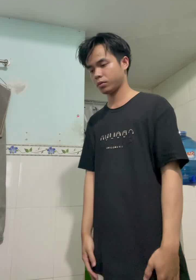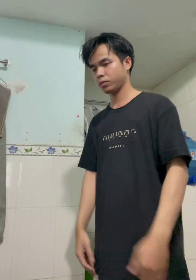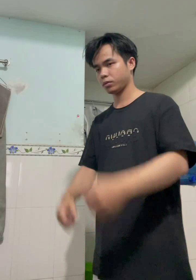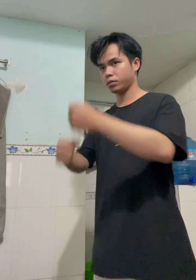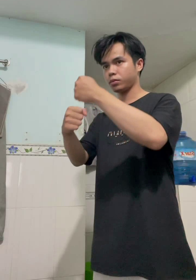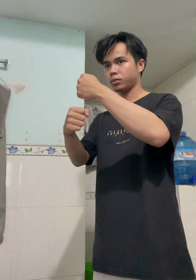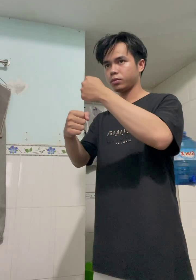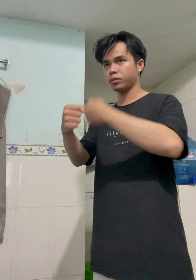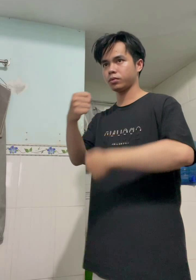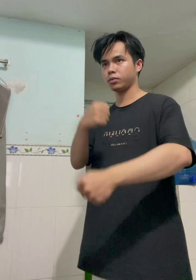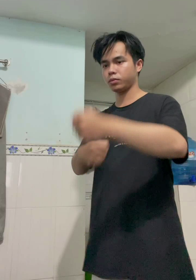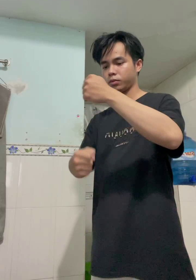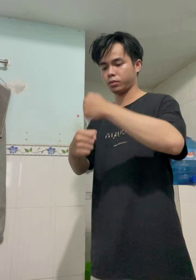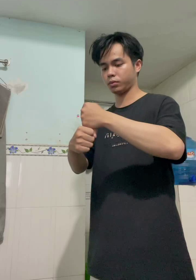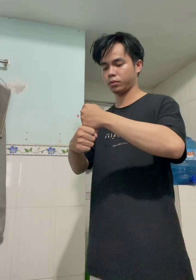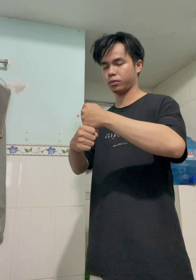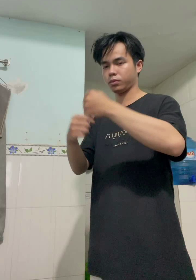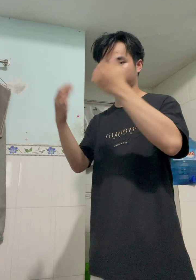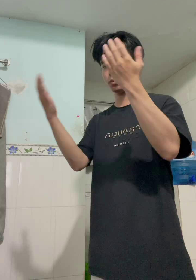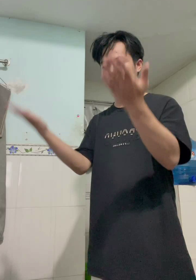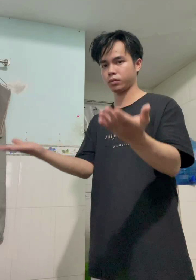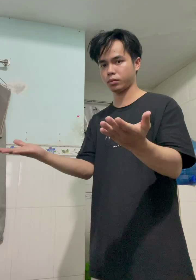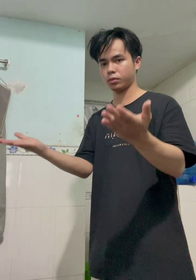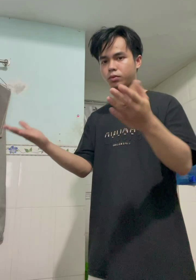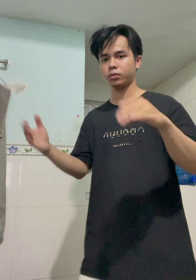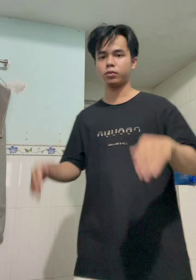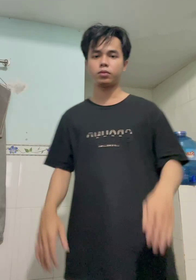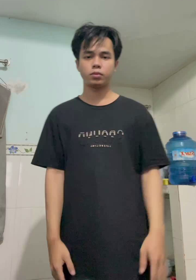nam nay